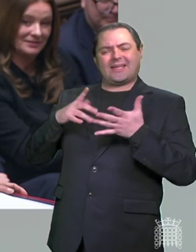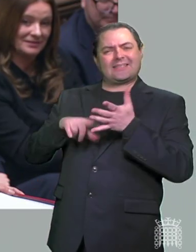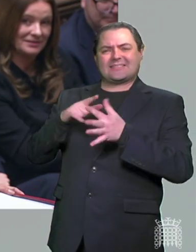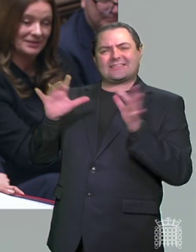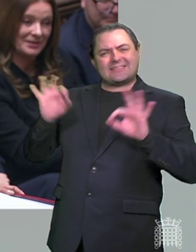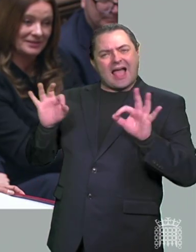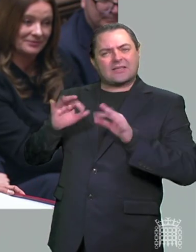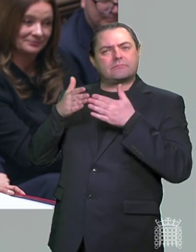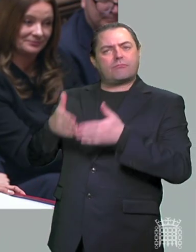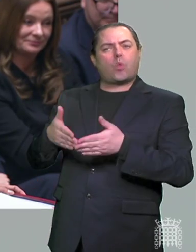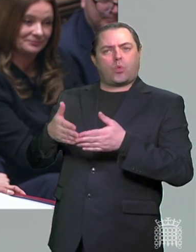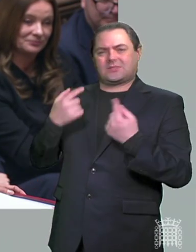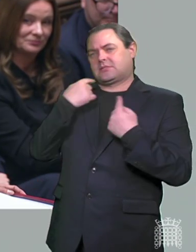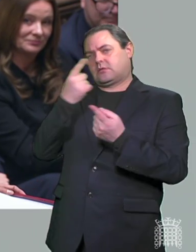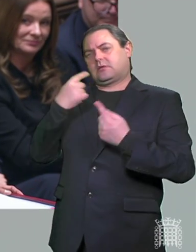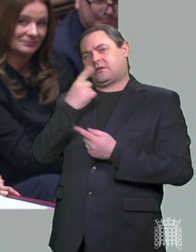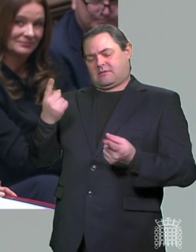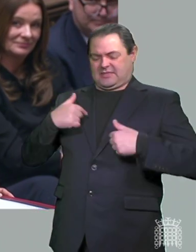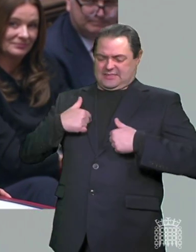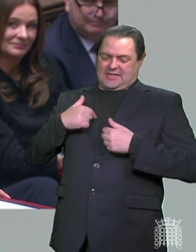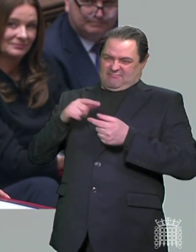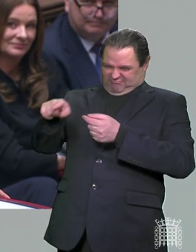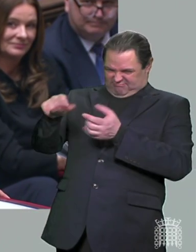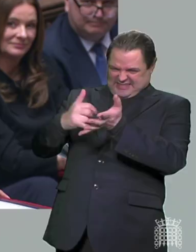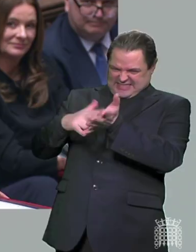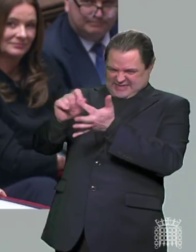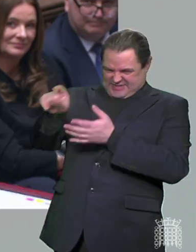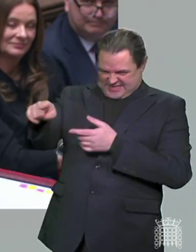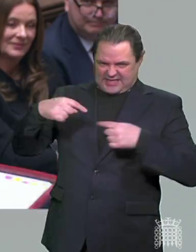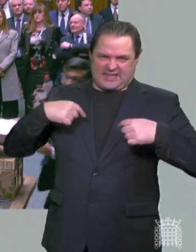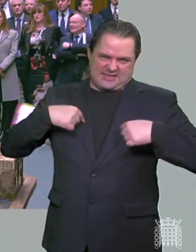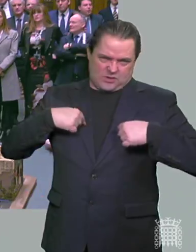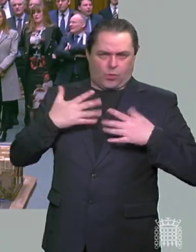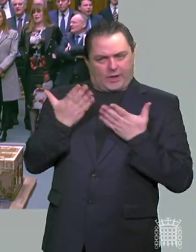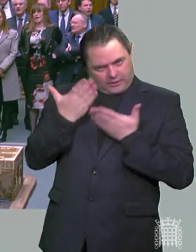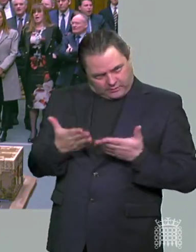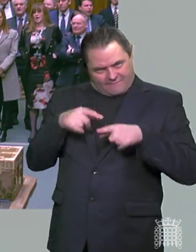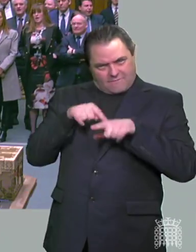The difference between his party and ours is that we respect referendums.